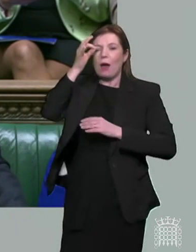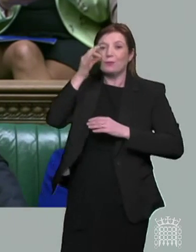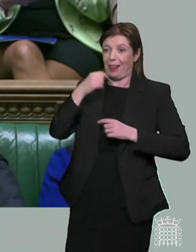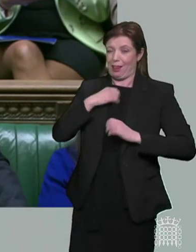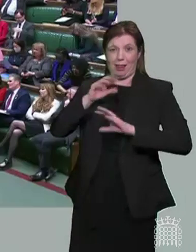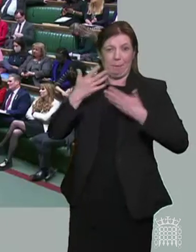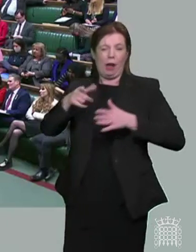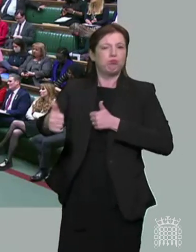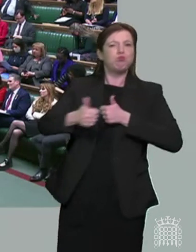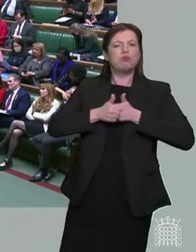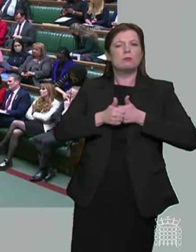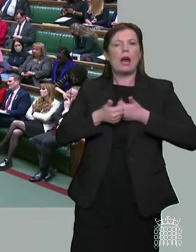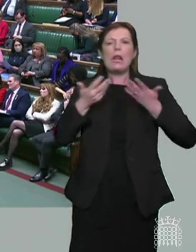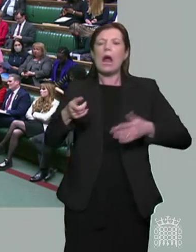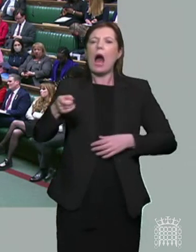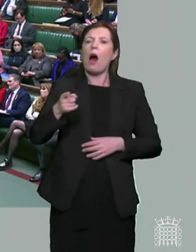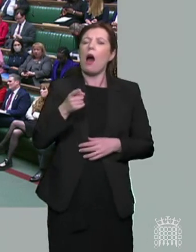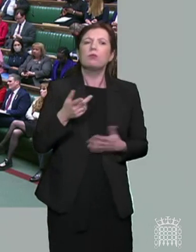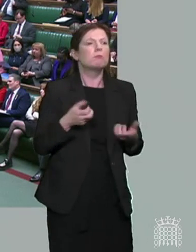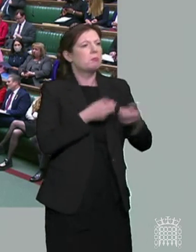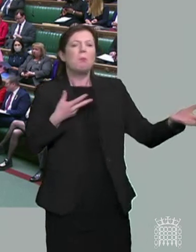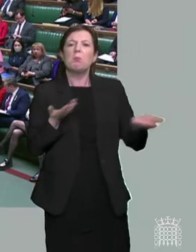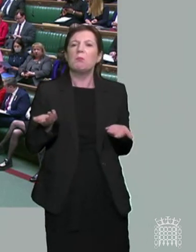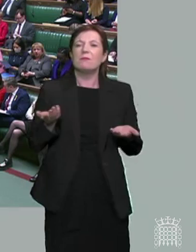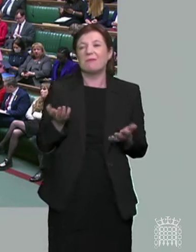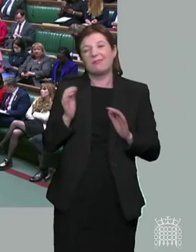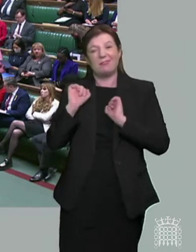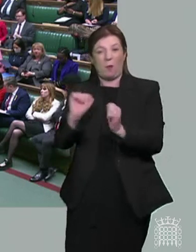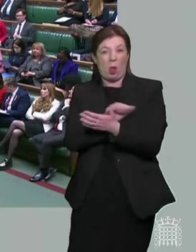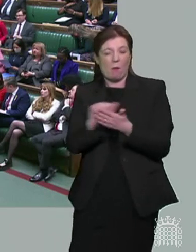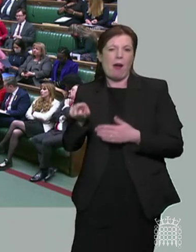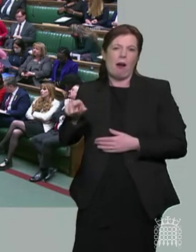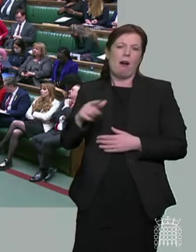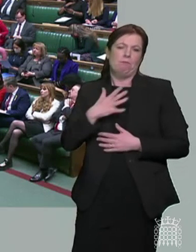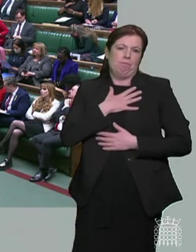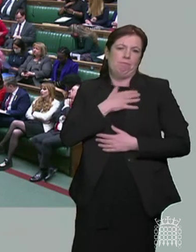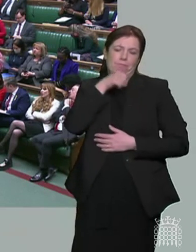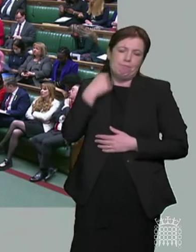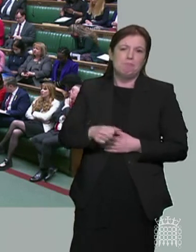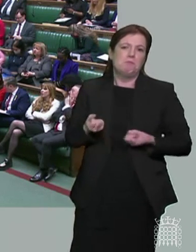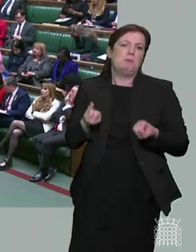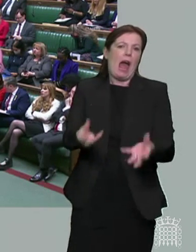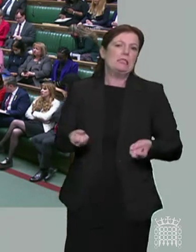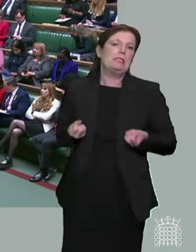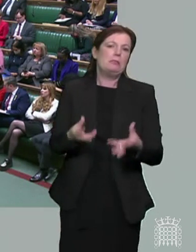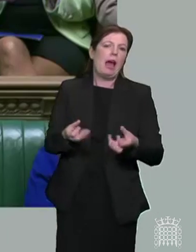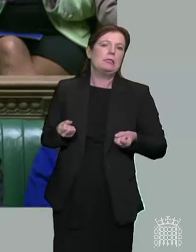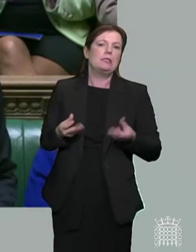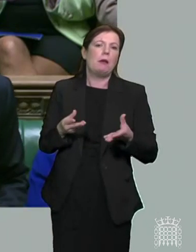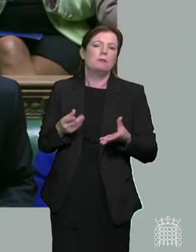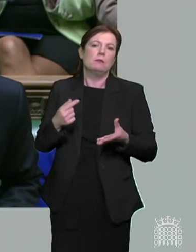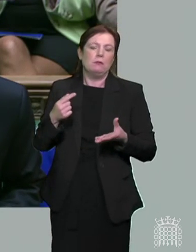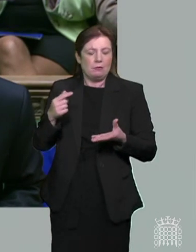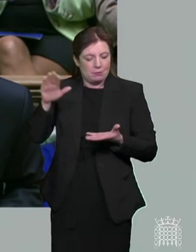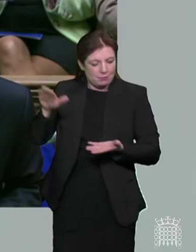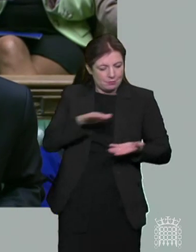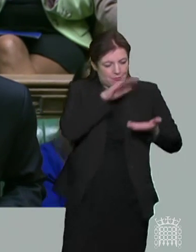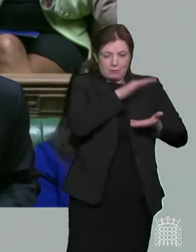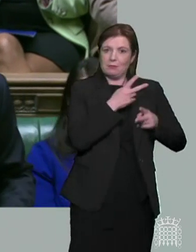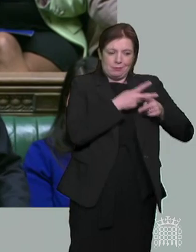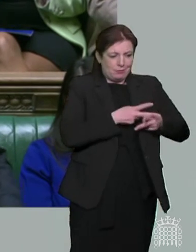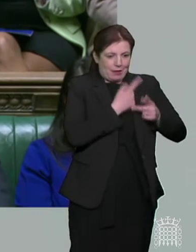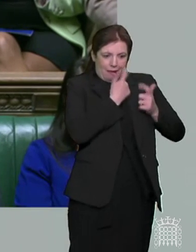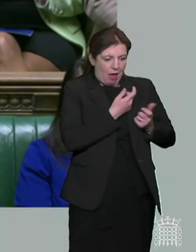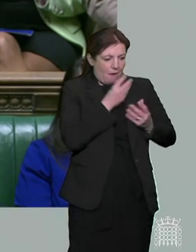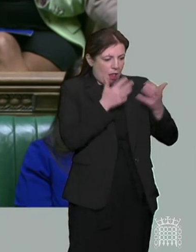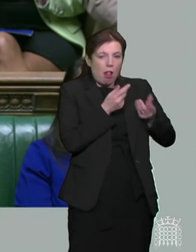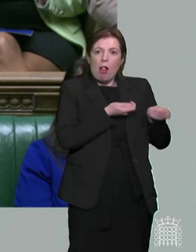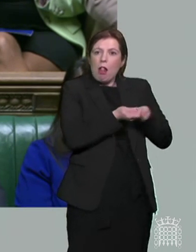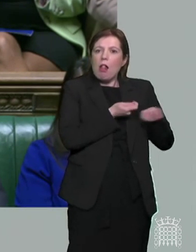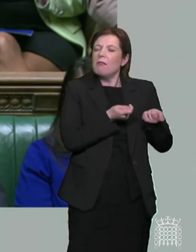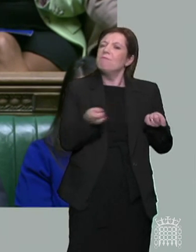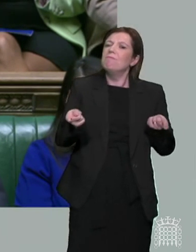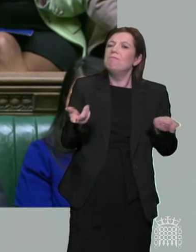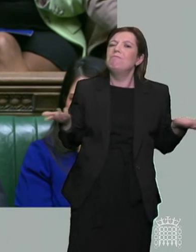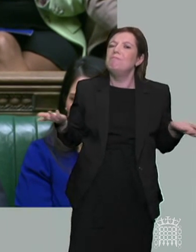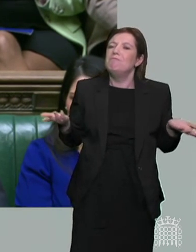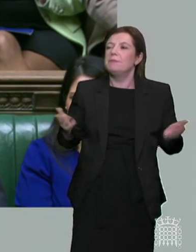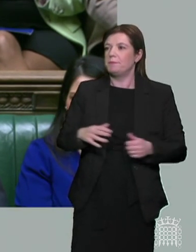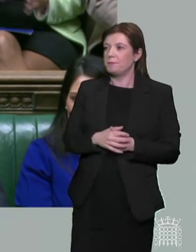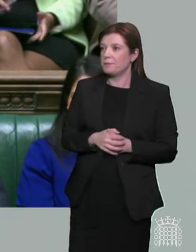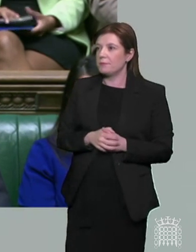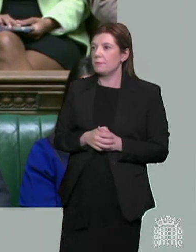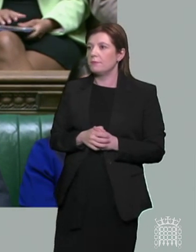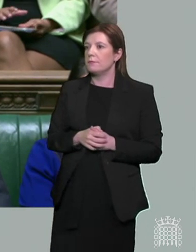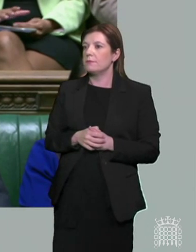There is a pattern there. Labour is always happy to spend taxpayers’ money, but not to take care of it.